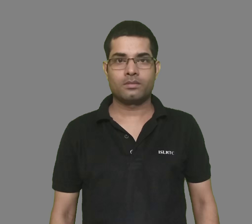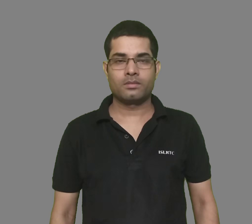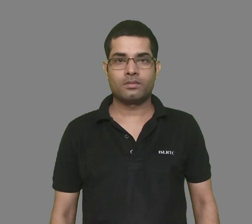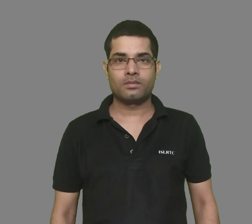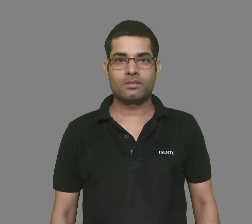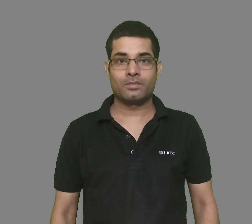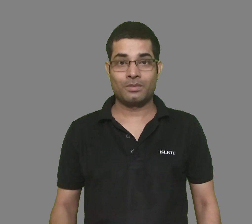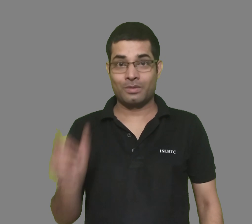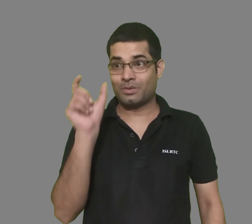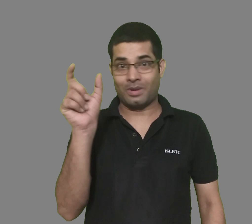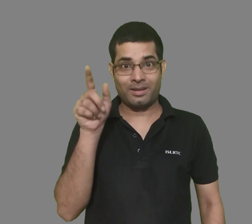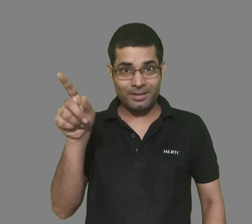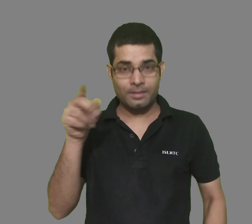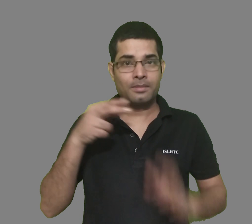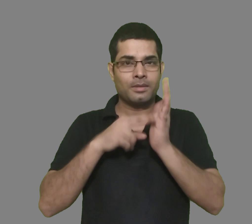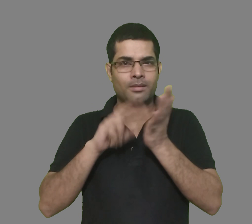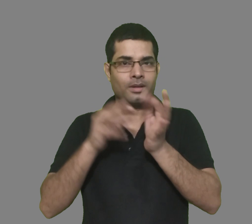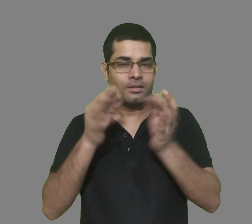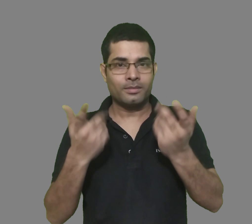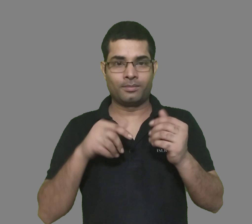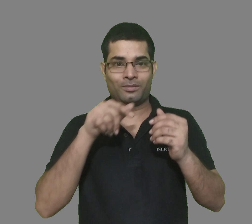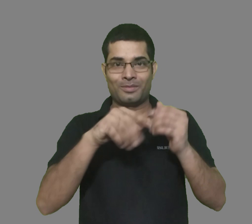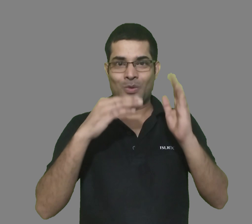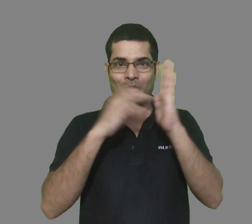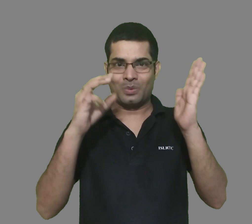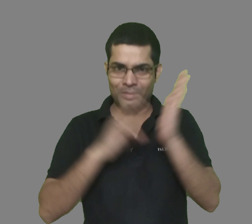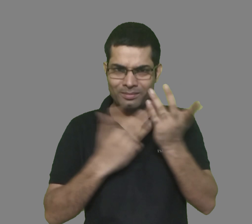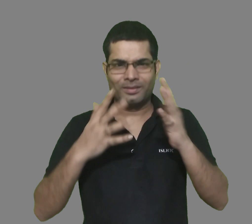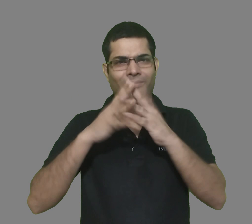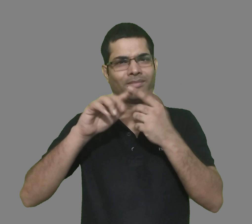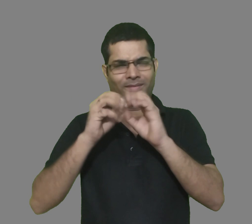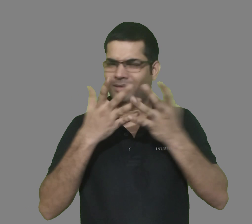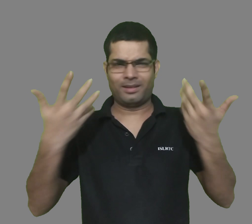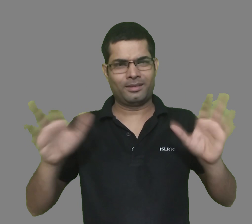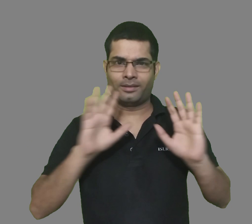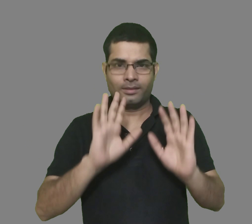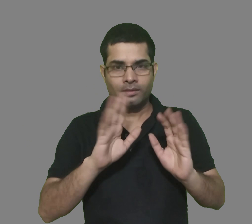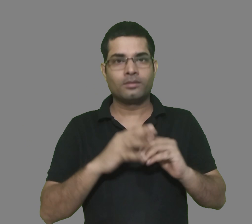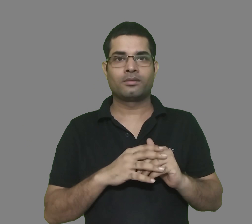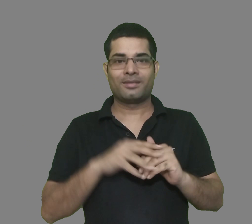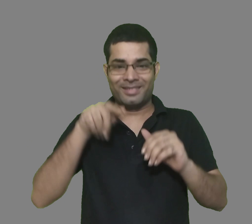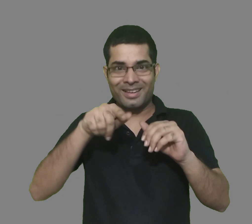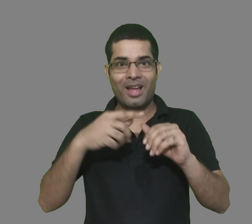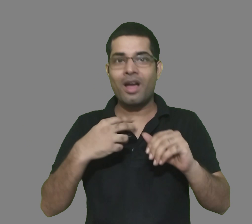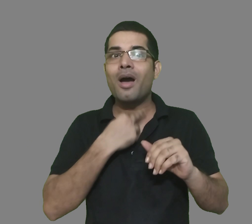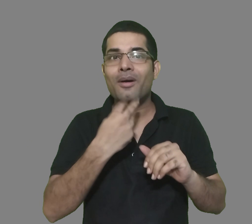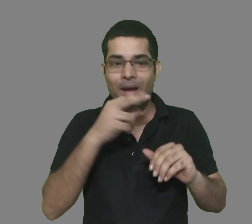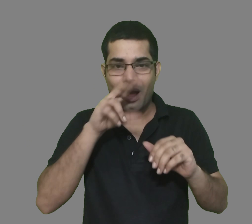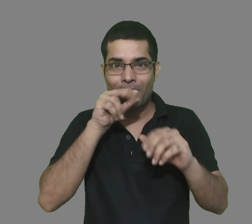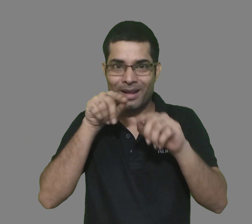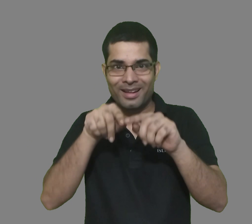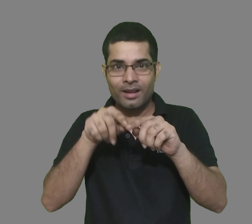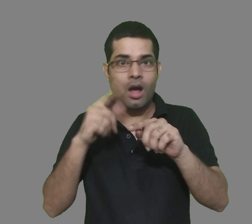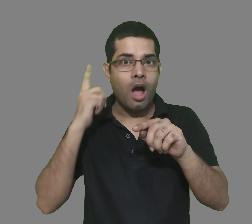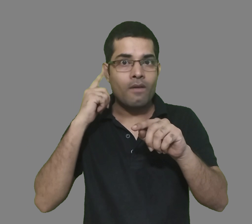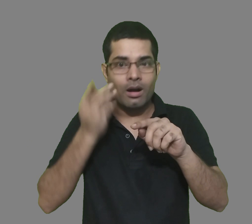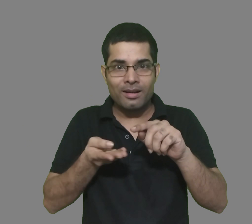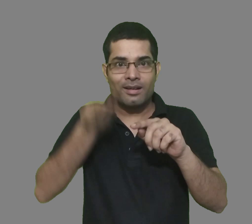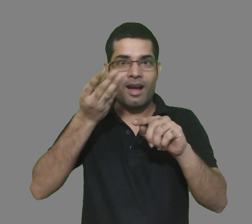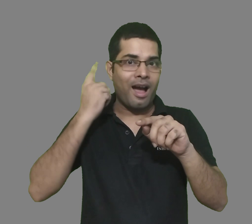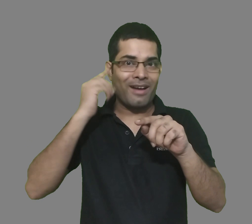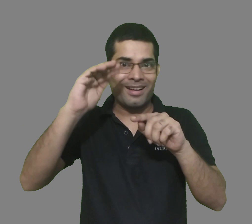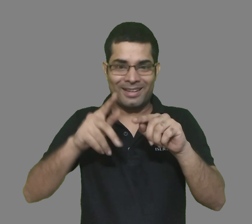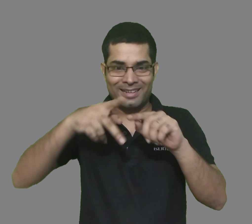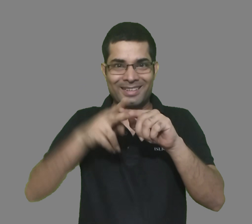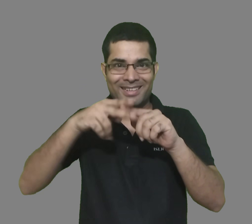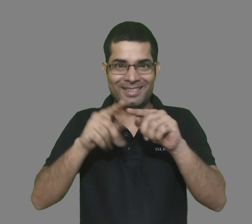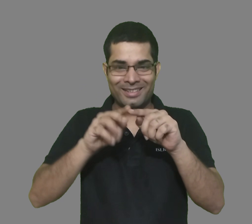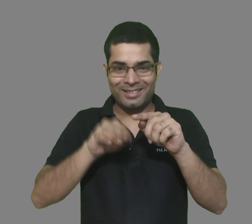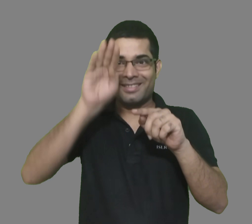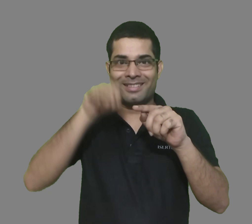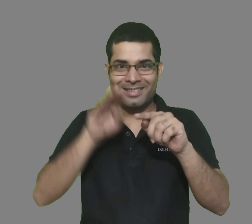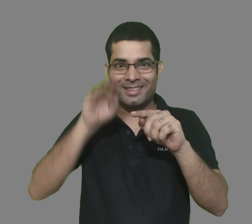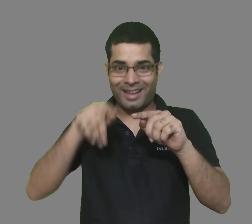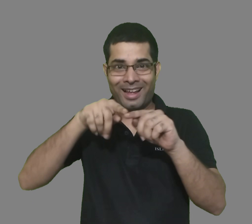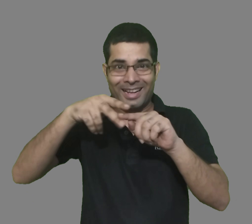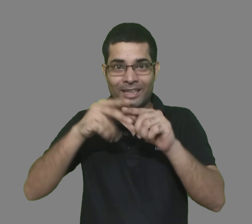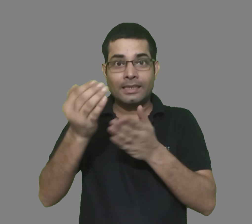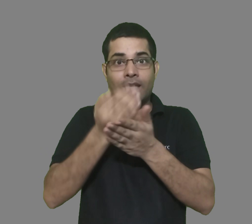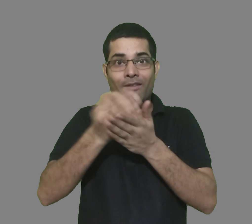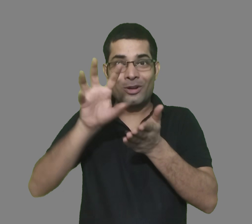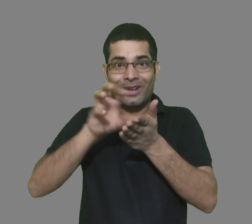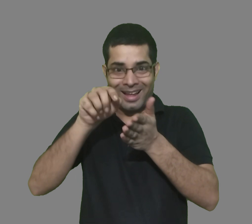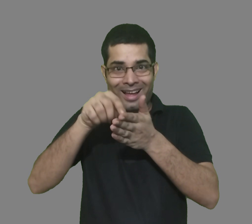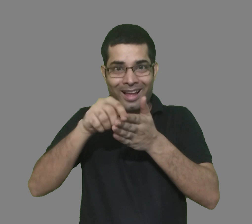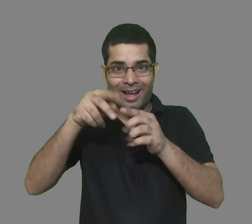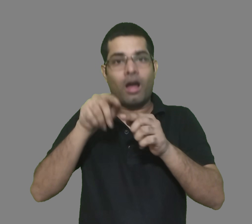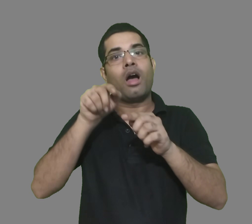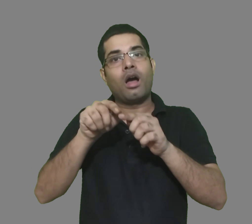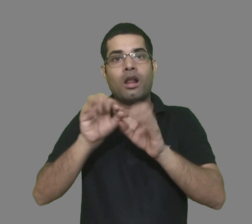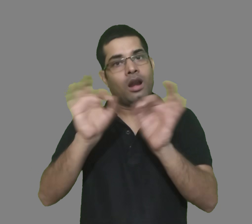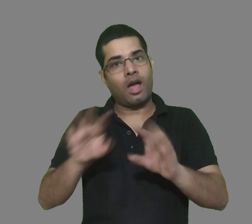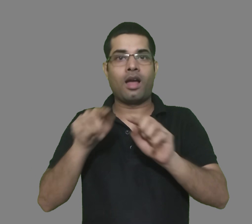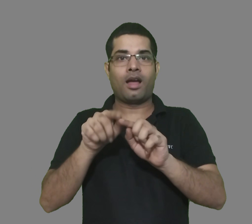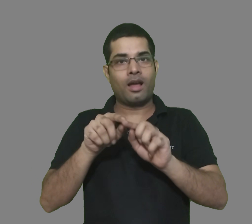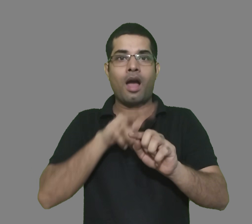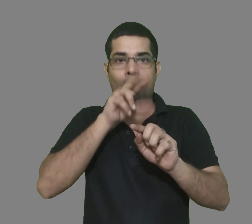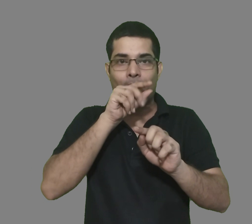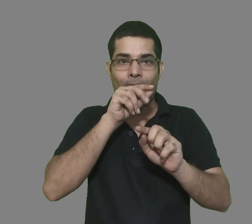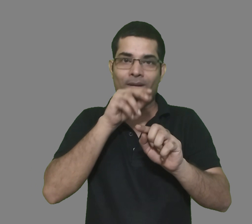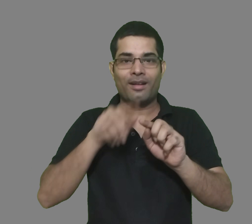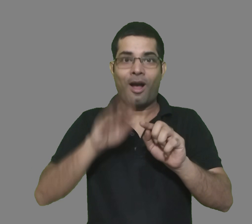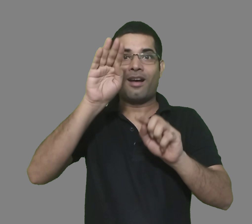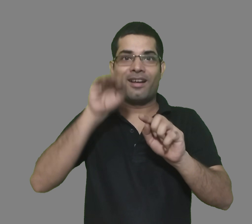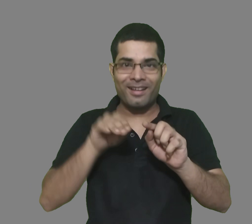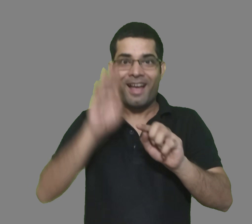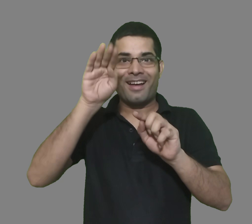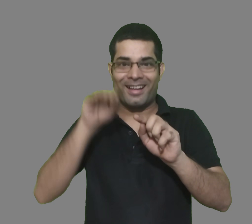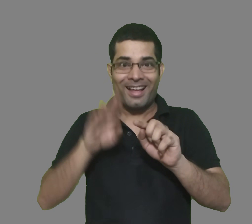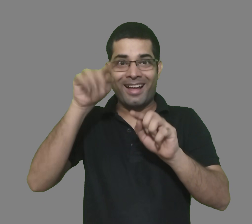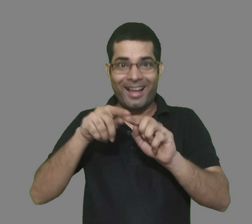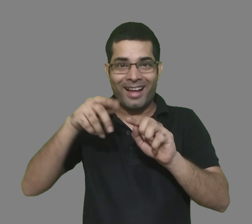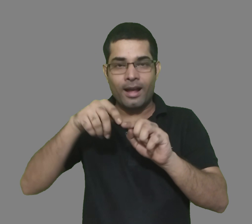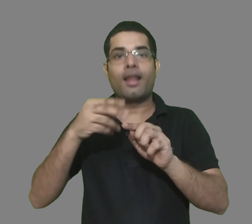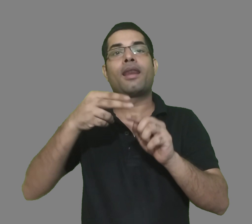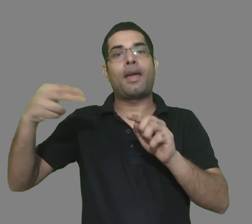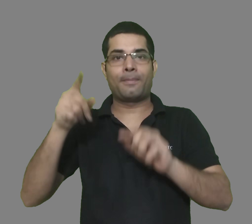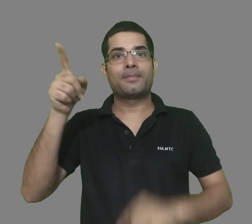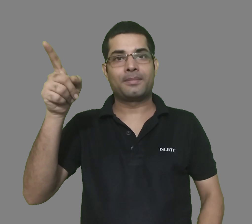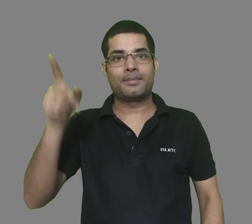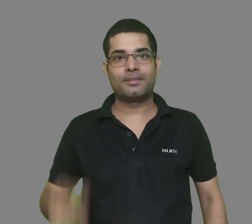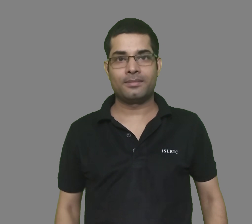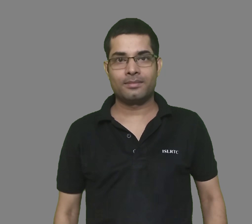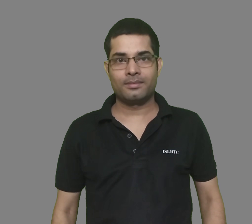Stereo Audio